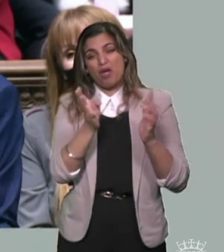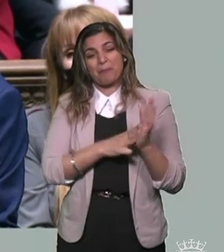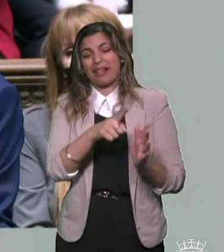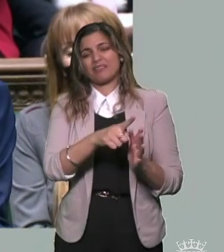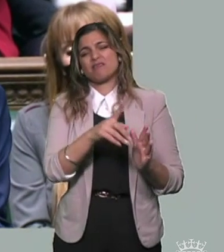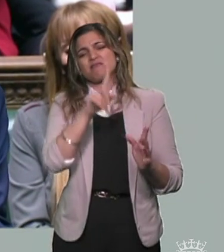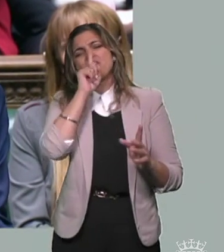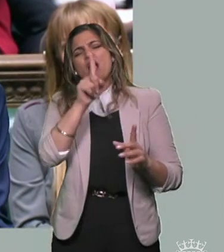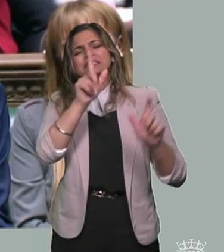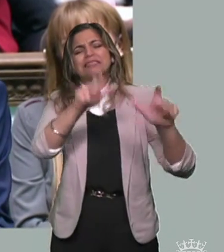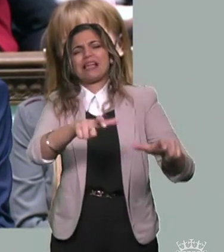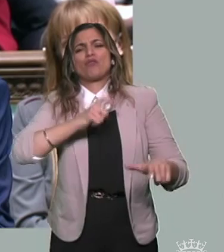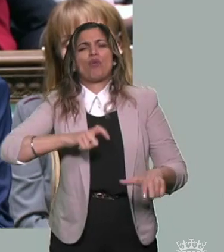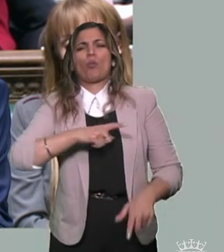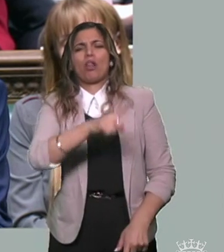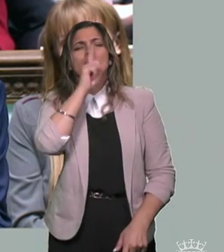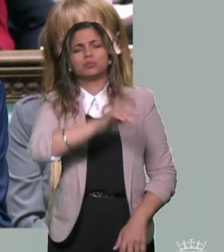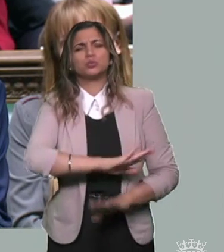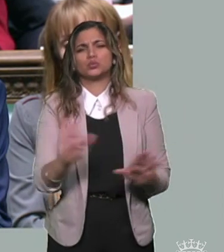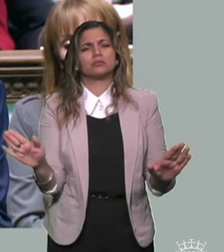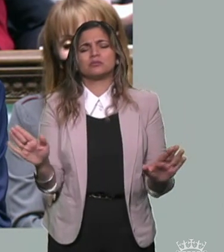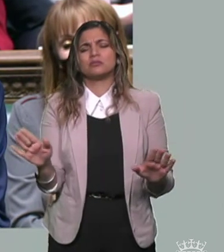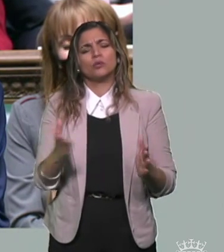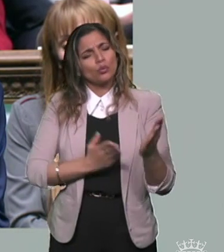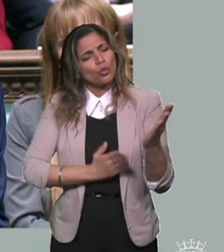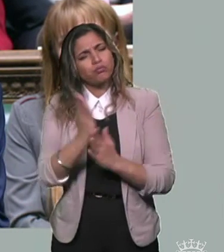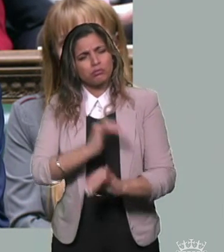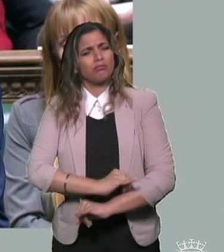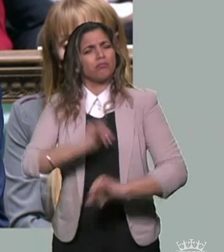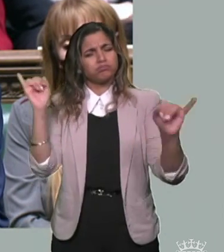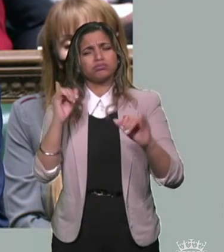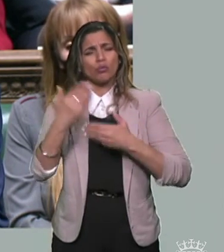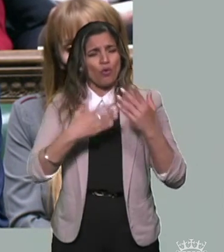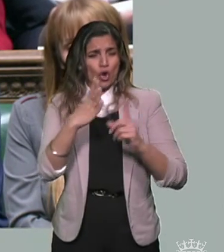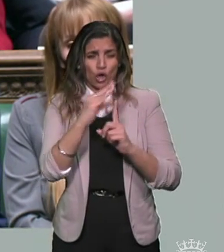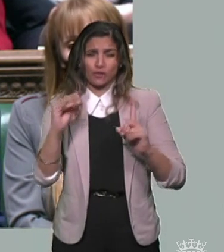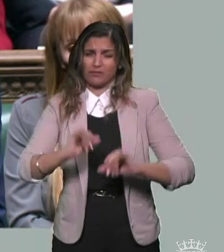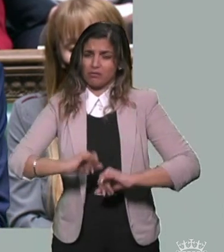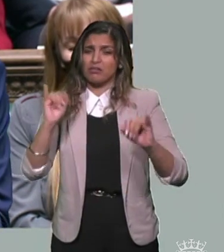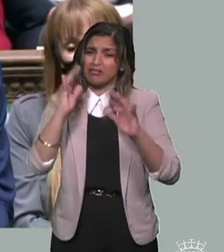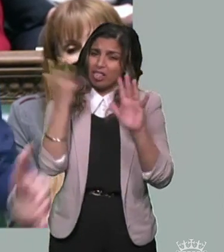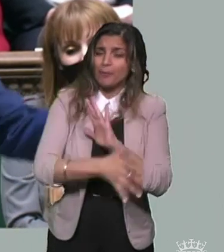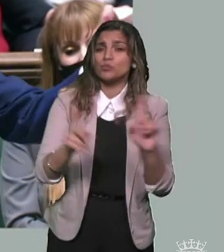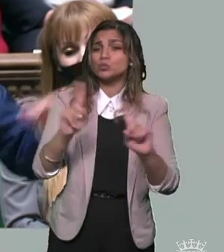That is what really matters here. Throughout this scandal, the Tories have done immense damage to public trust.